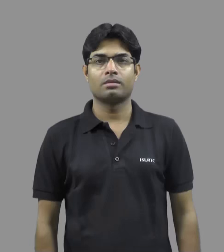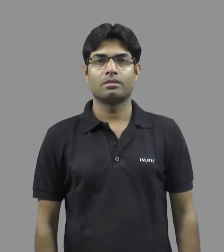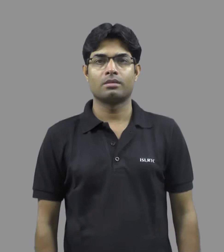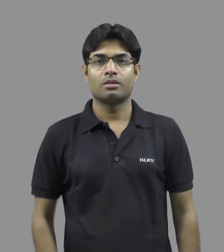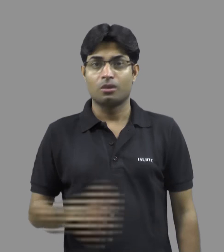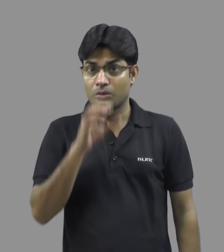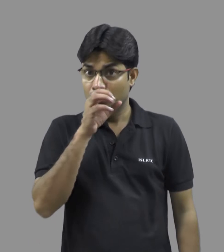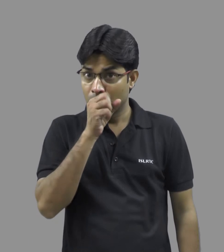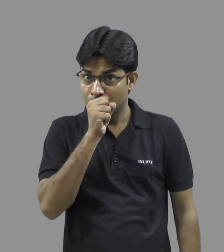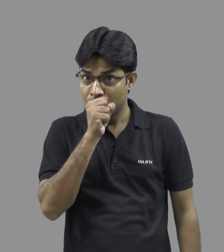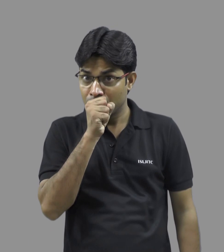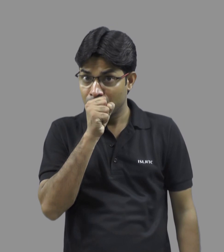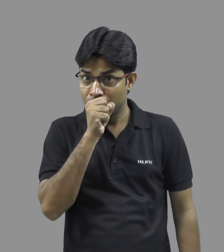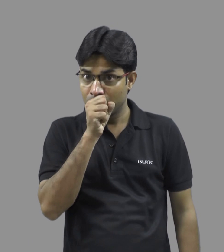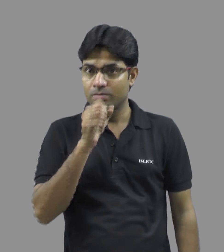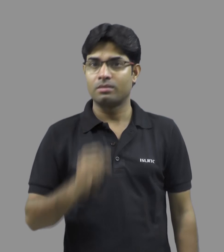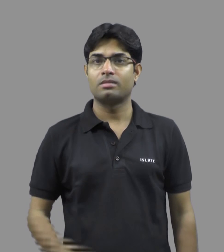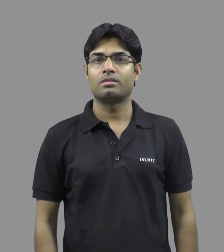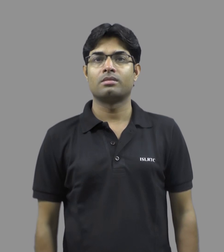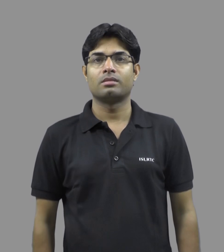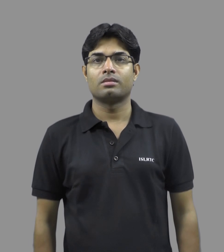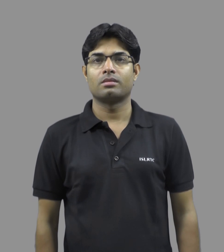Secret